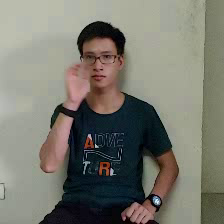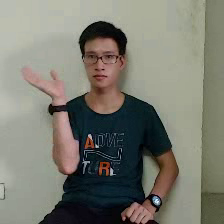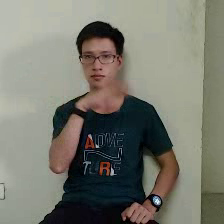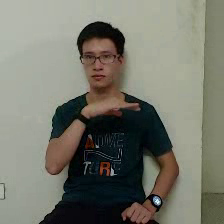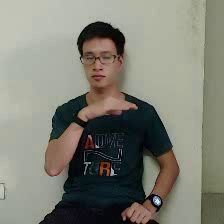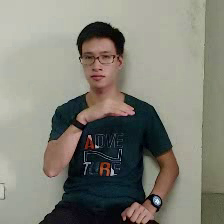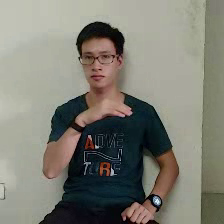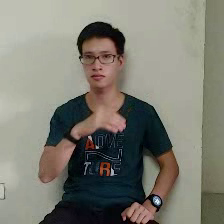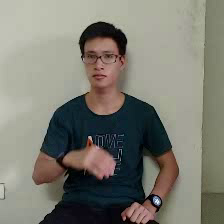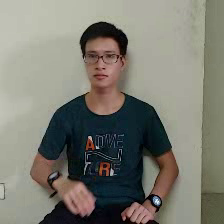Nói xấu